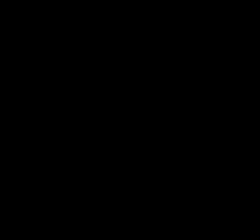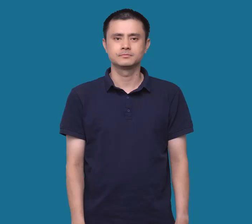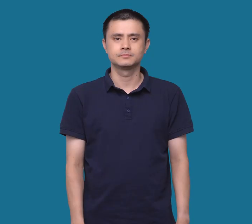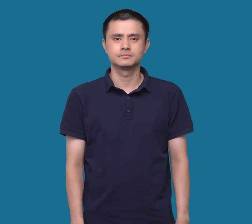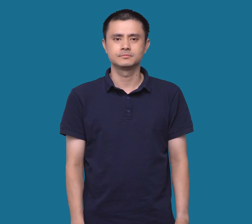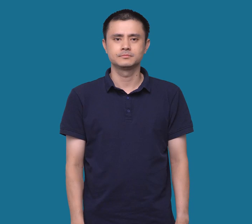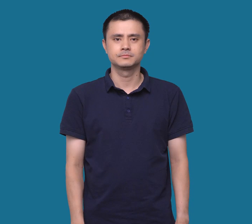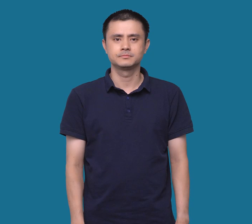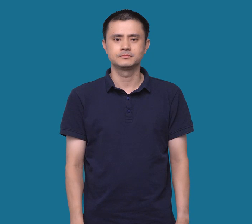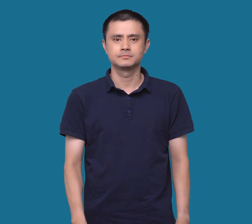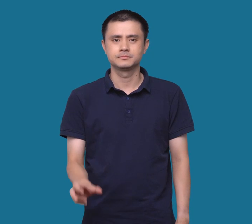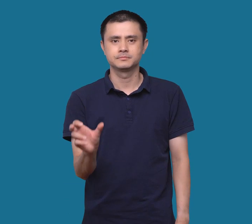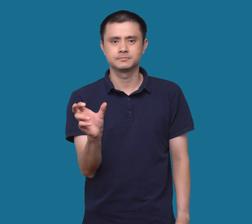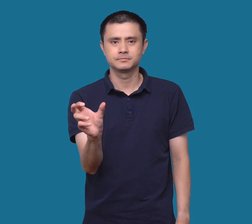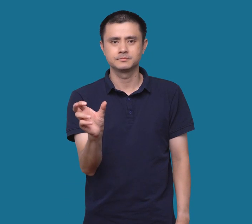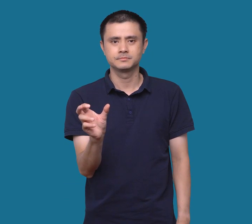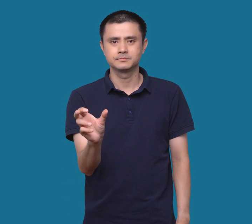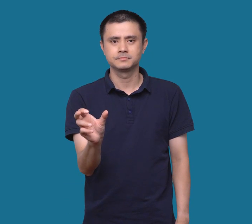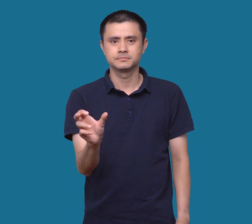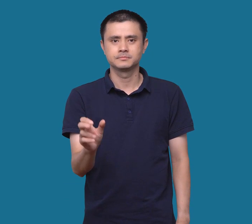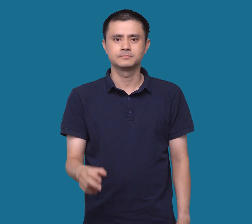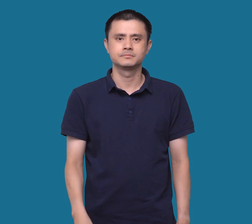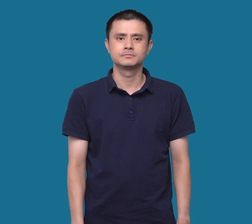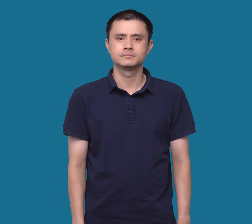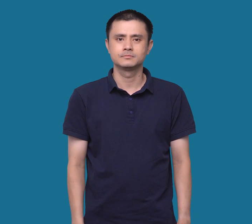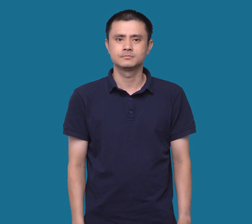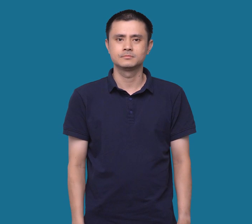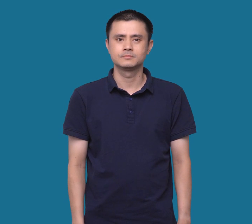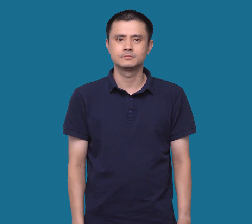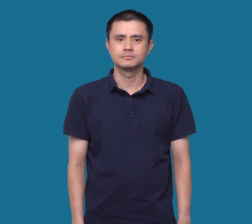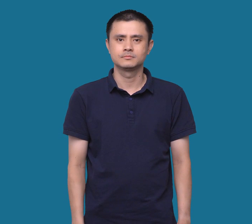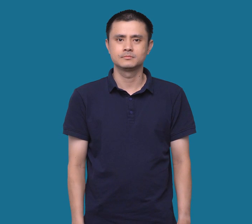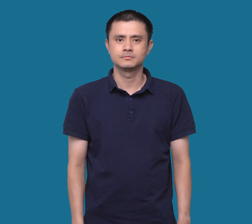băng hình